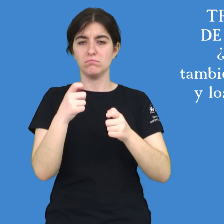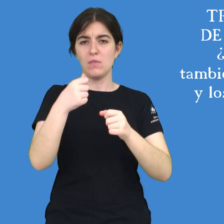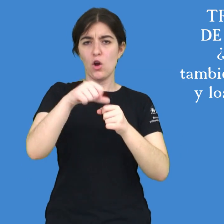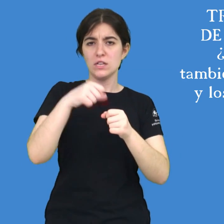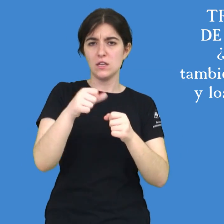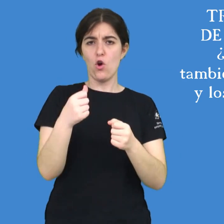colesterol